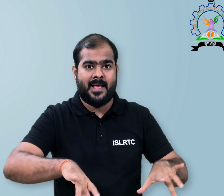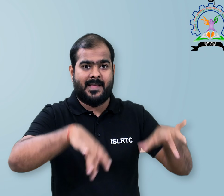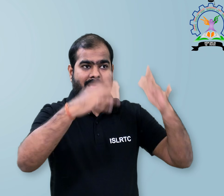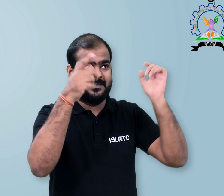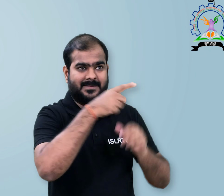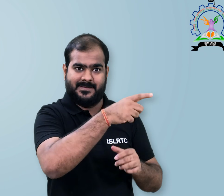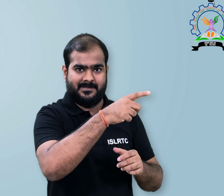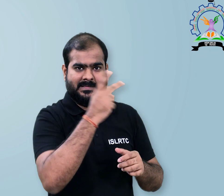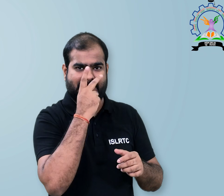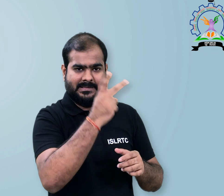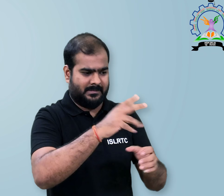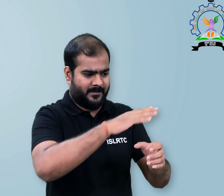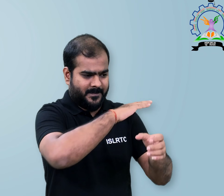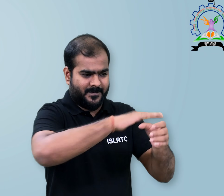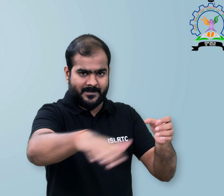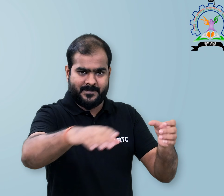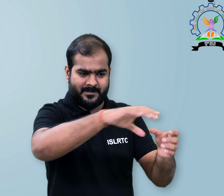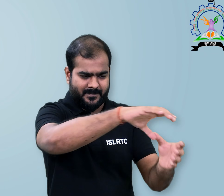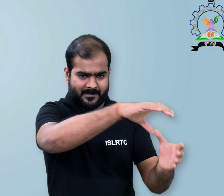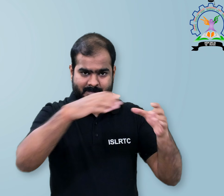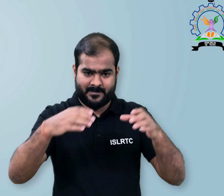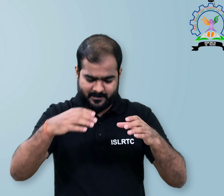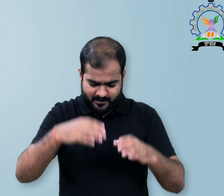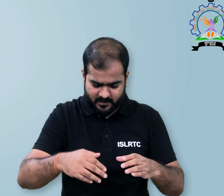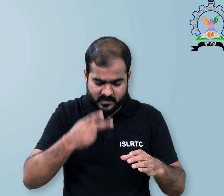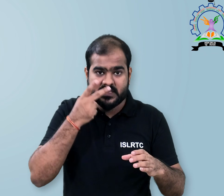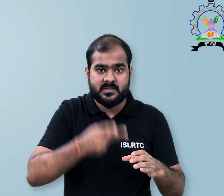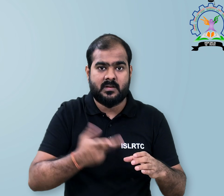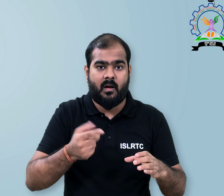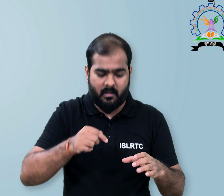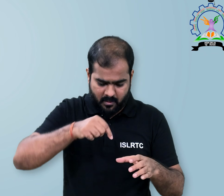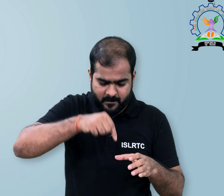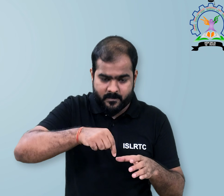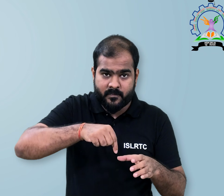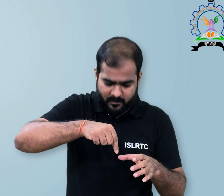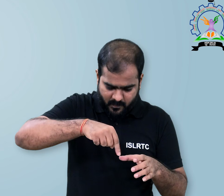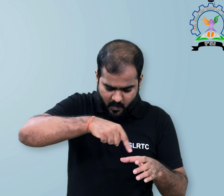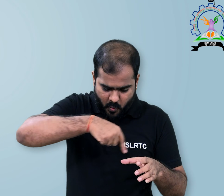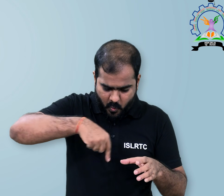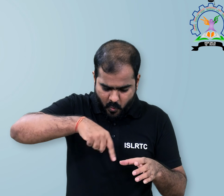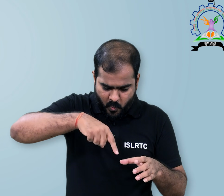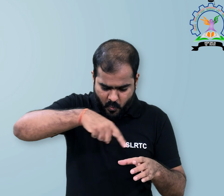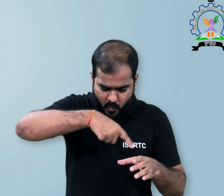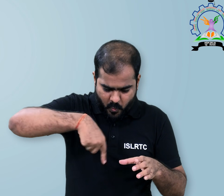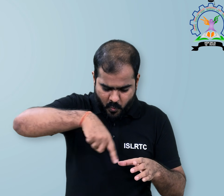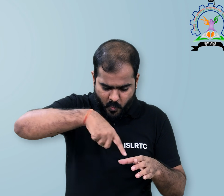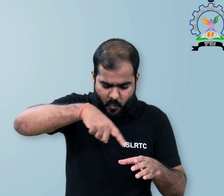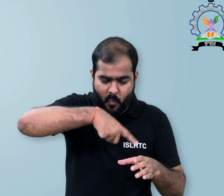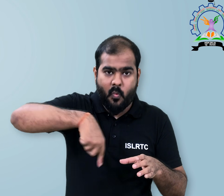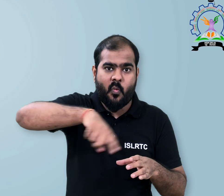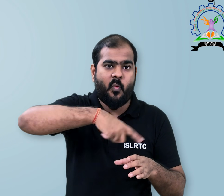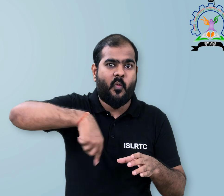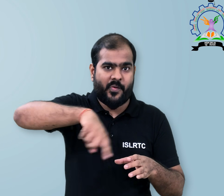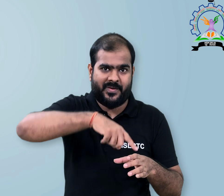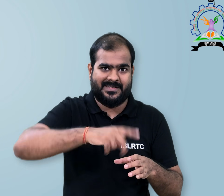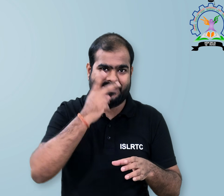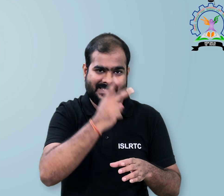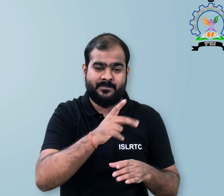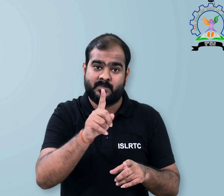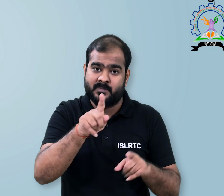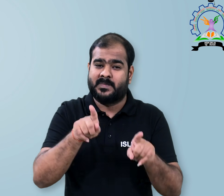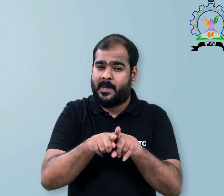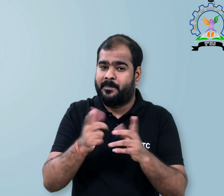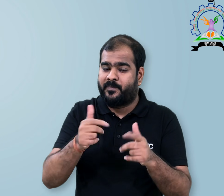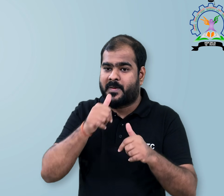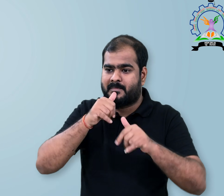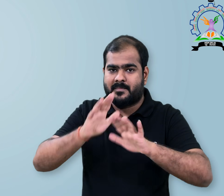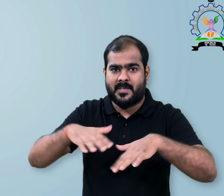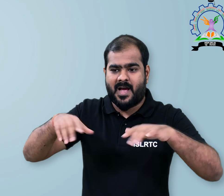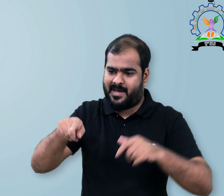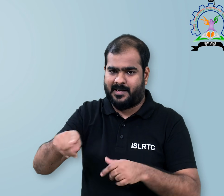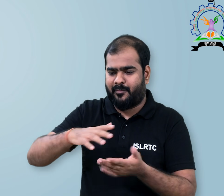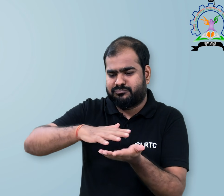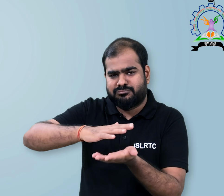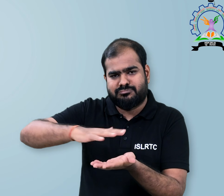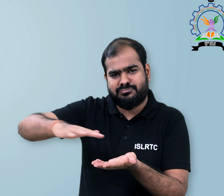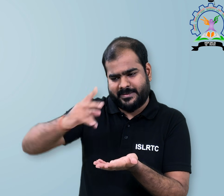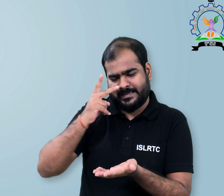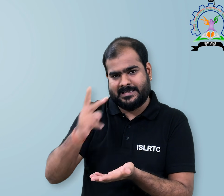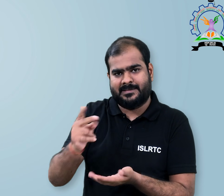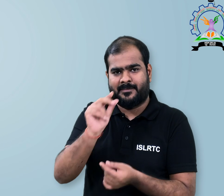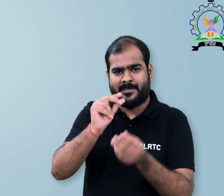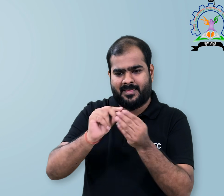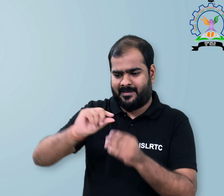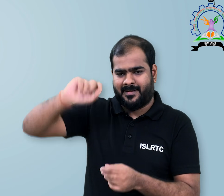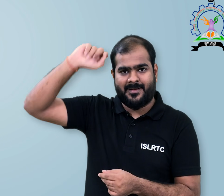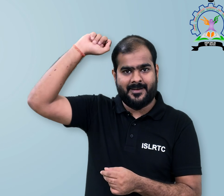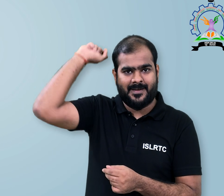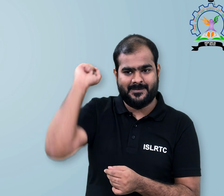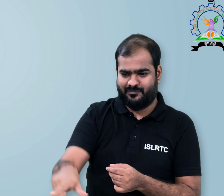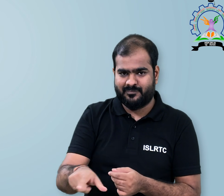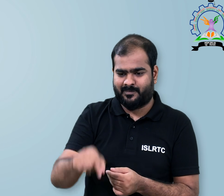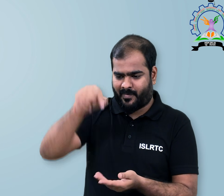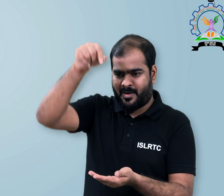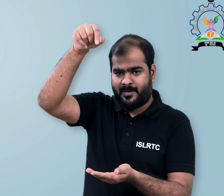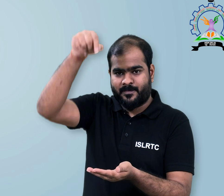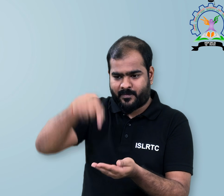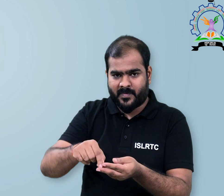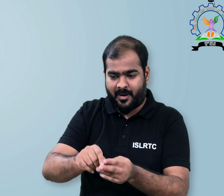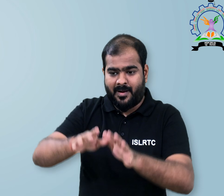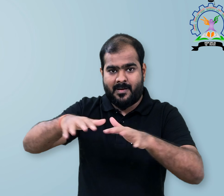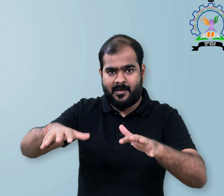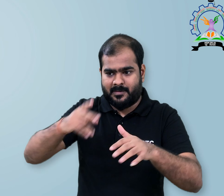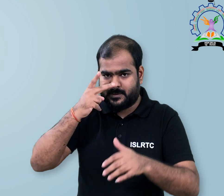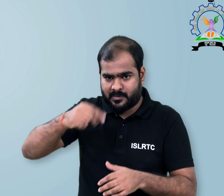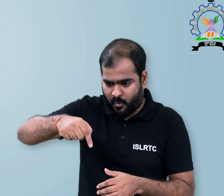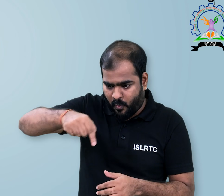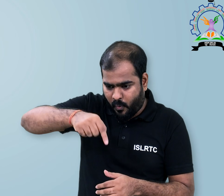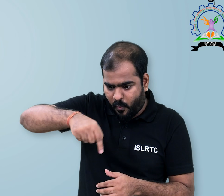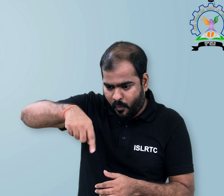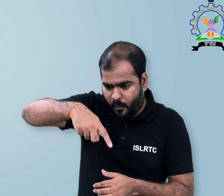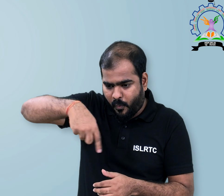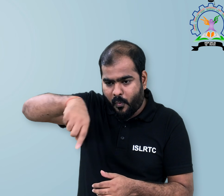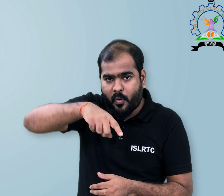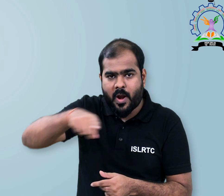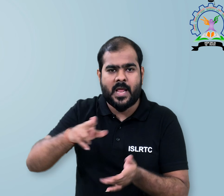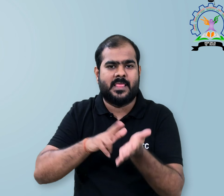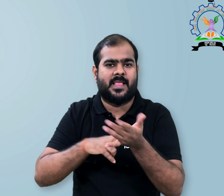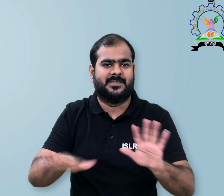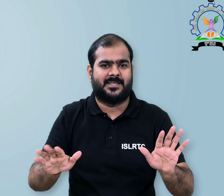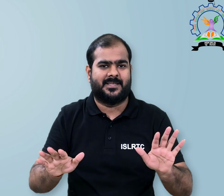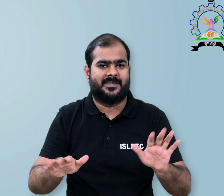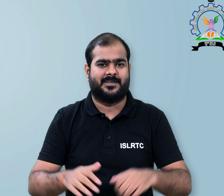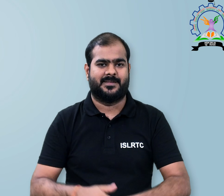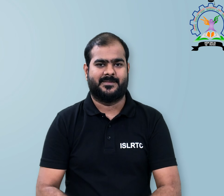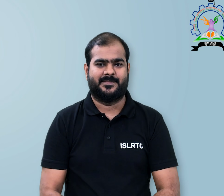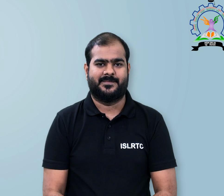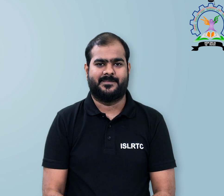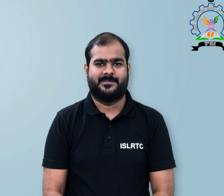The rings of a tree trunk and ripples in water after a stone is thrown are natural examples of concentric circles.